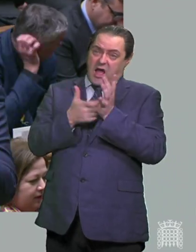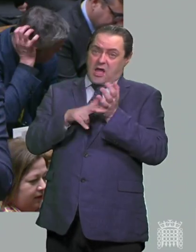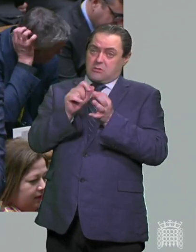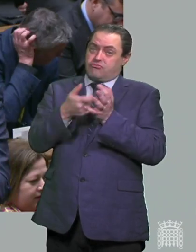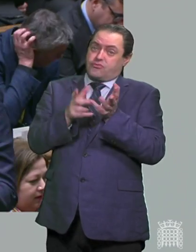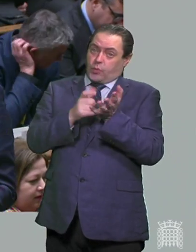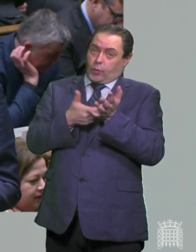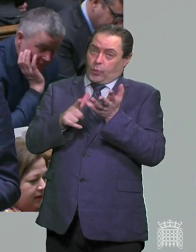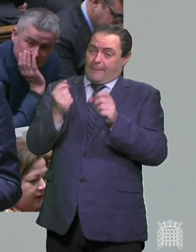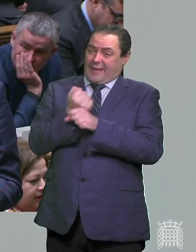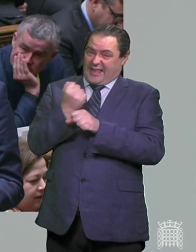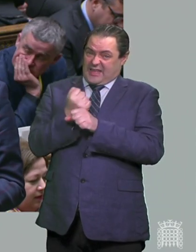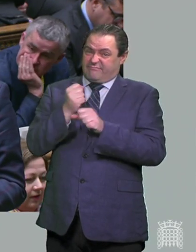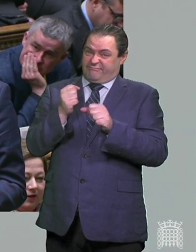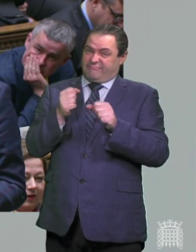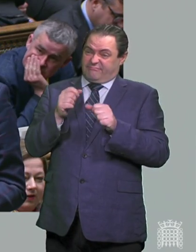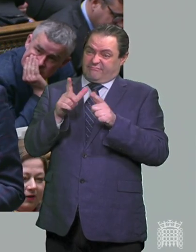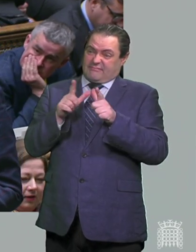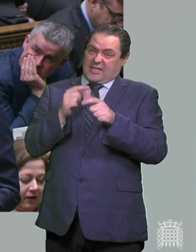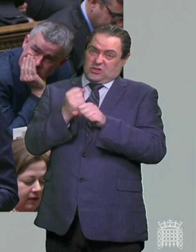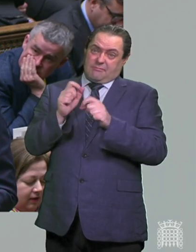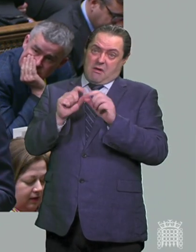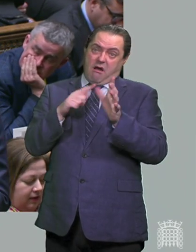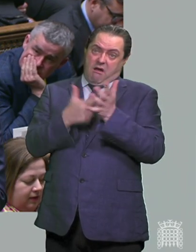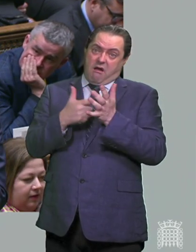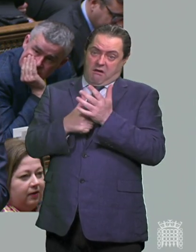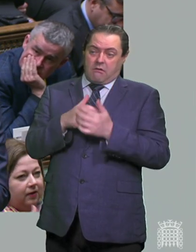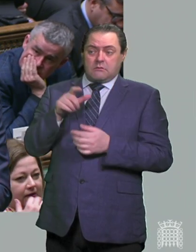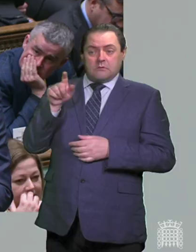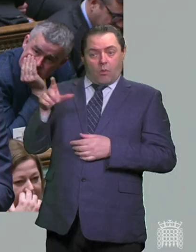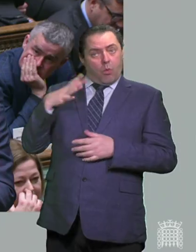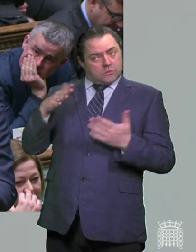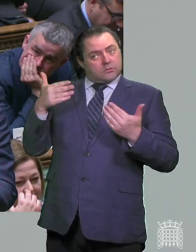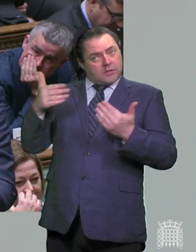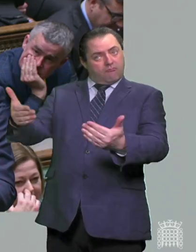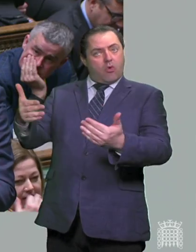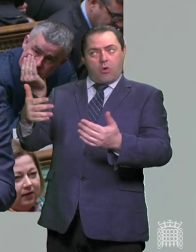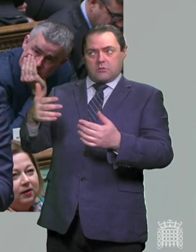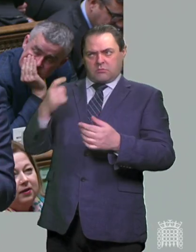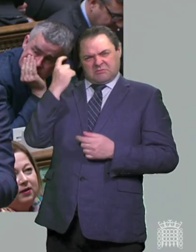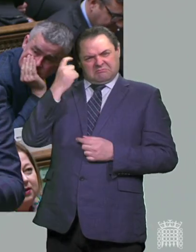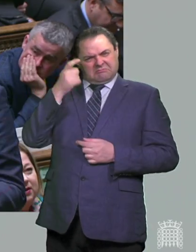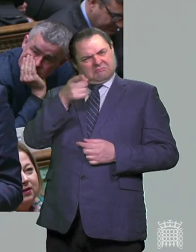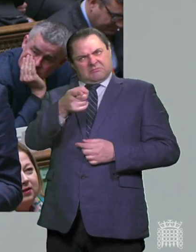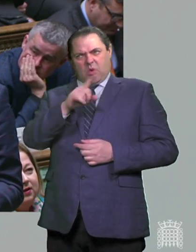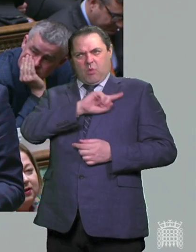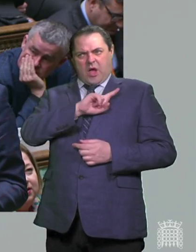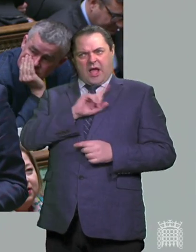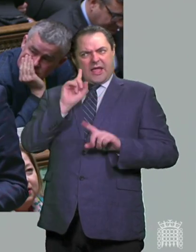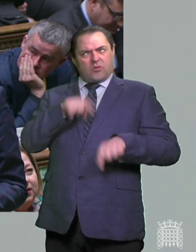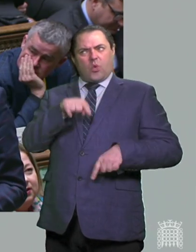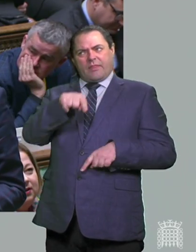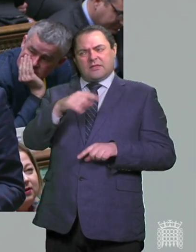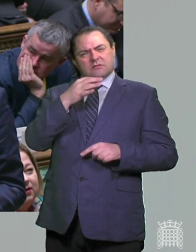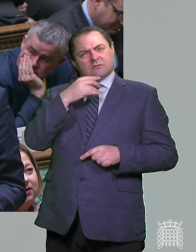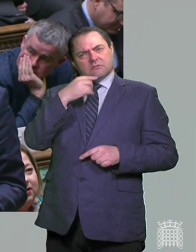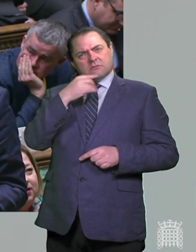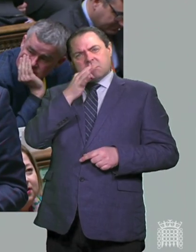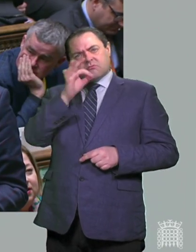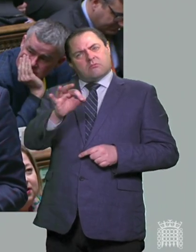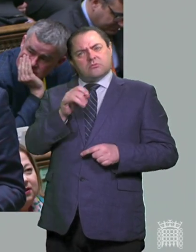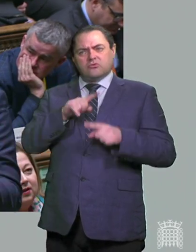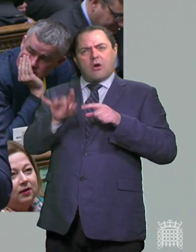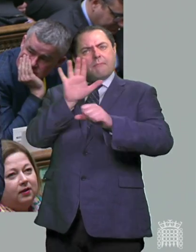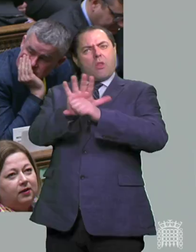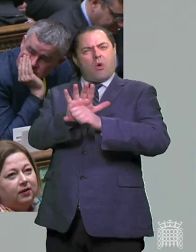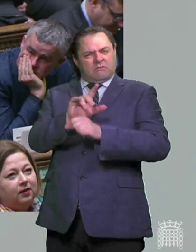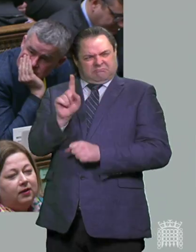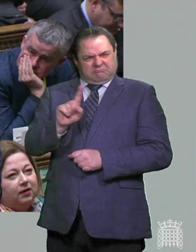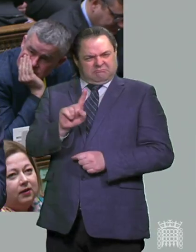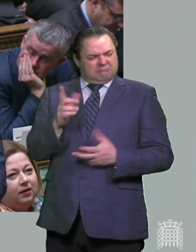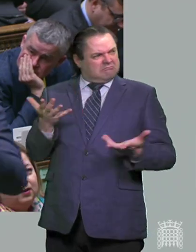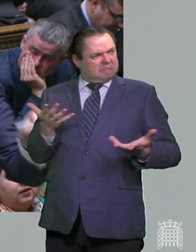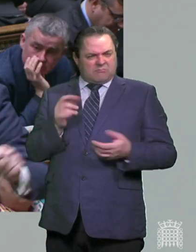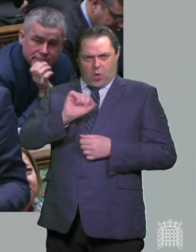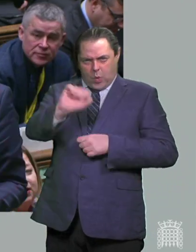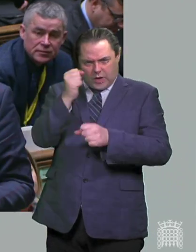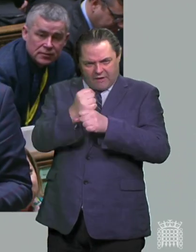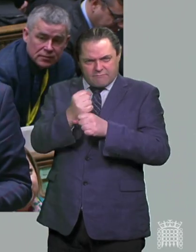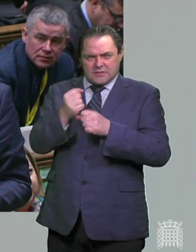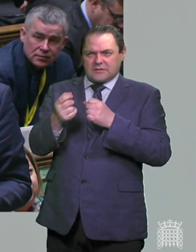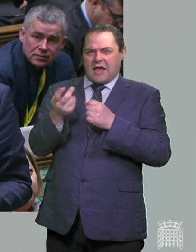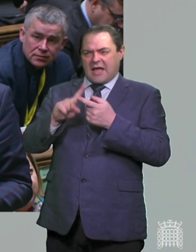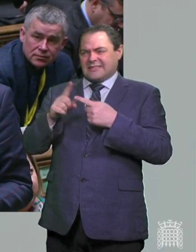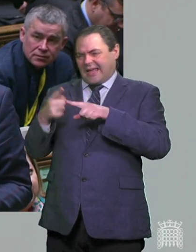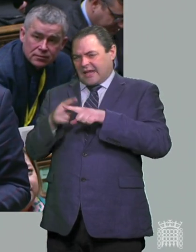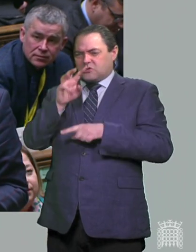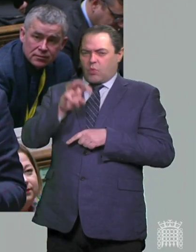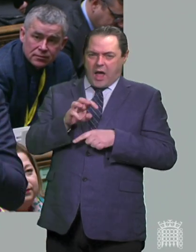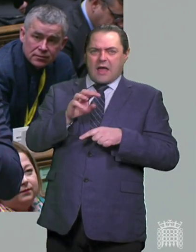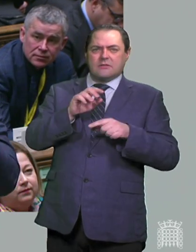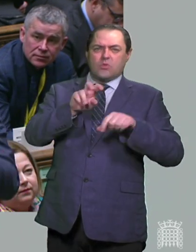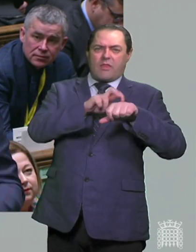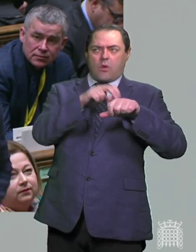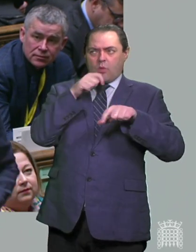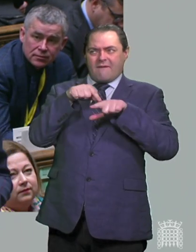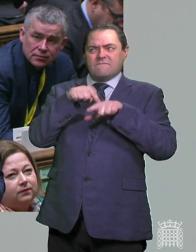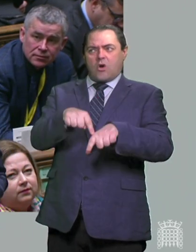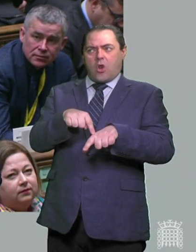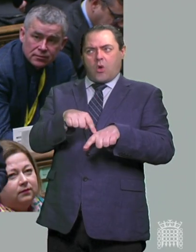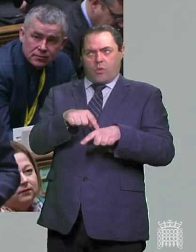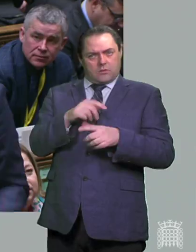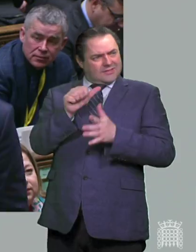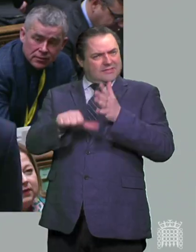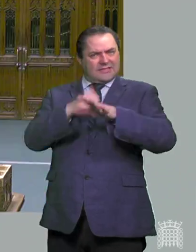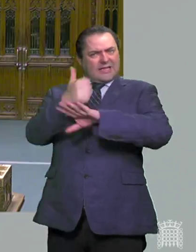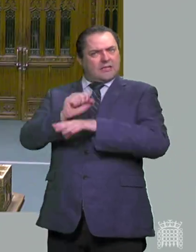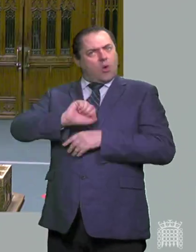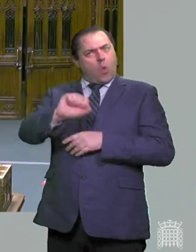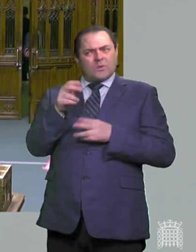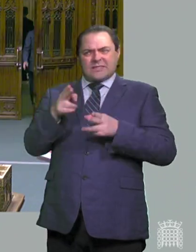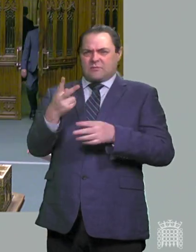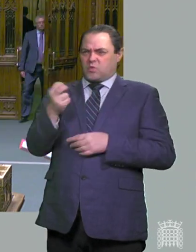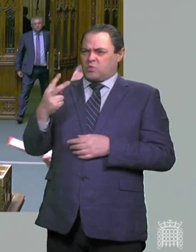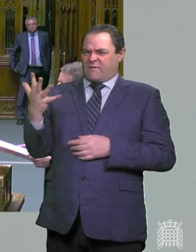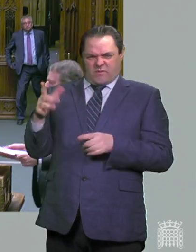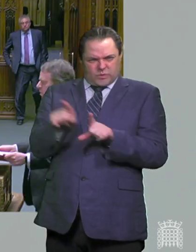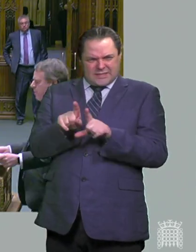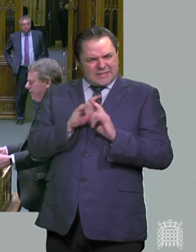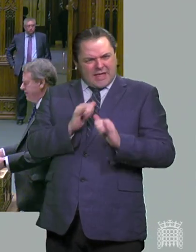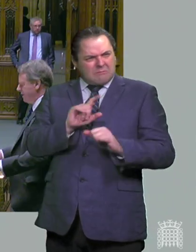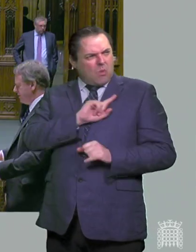Barr, called for it to go ahead as planned. What on earth is the future Baron von Jack thinking of when he ignores those calls and threatens to block the scheme—particularly when his own Government and other UK nations will follow Scotland’s lead and introduce their own scheme from 2025?